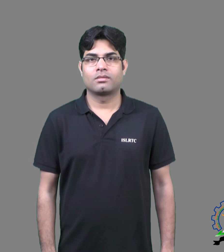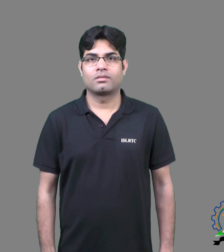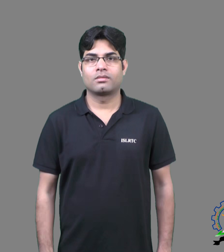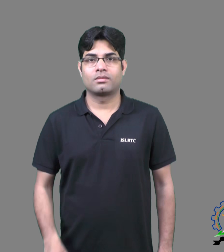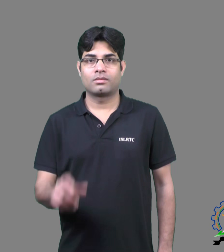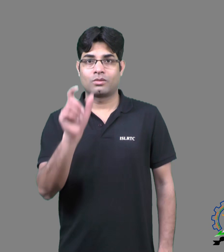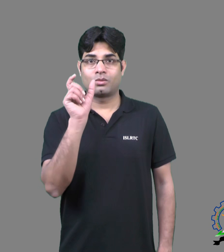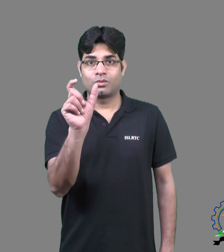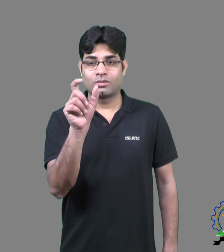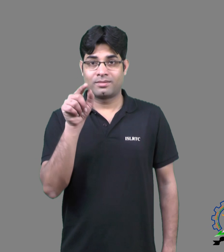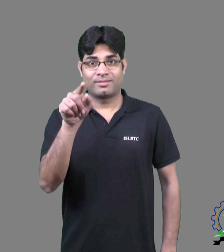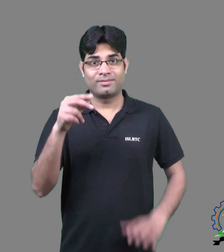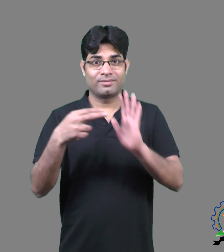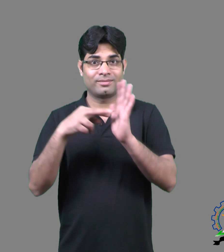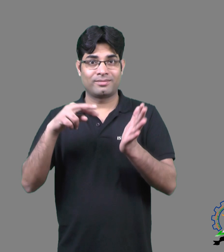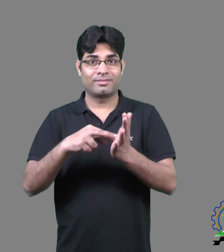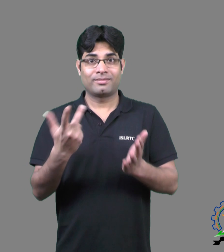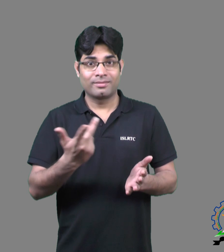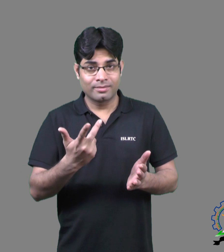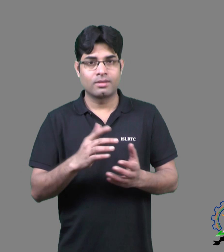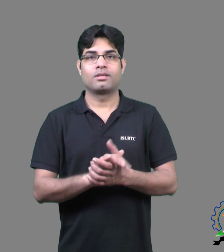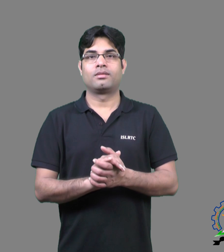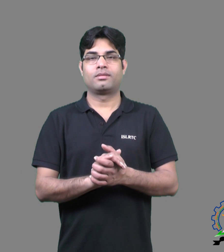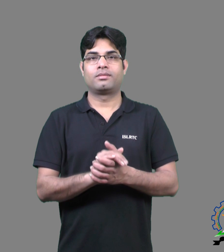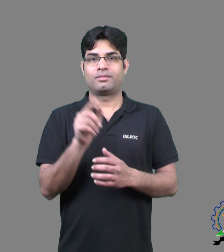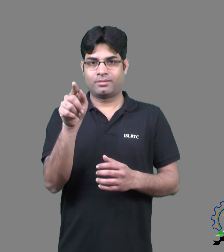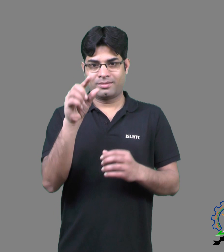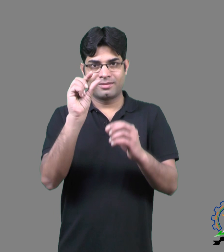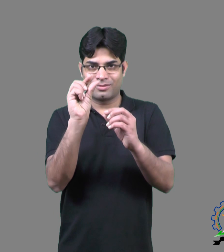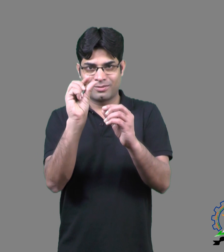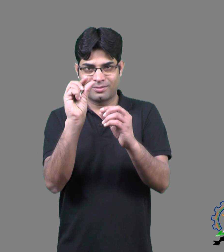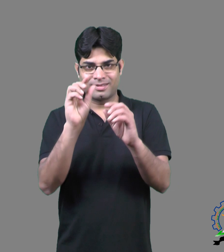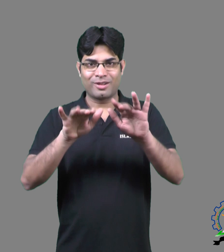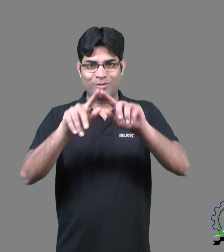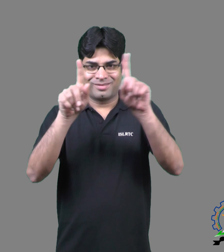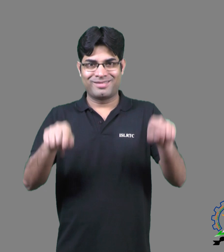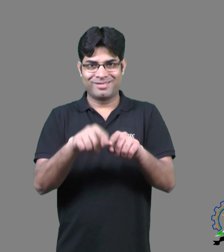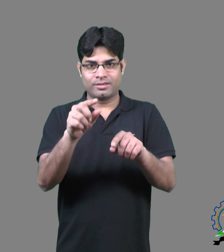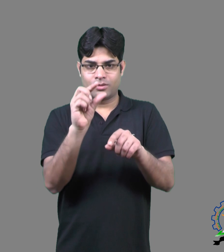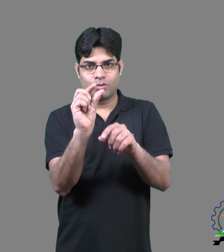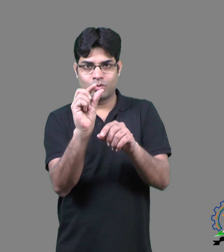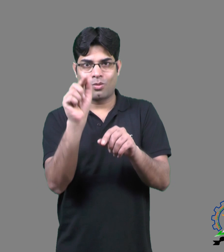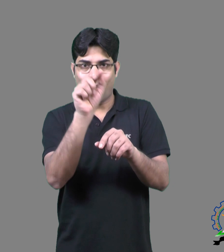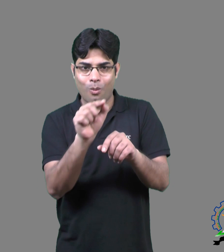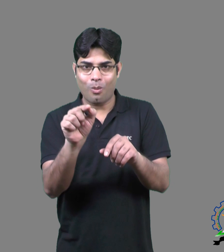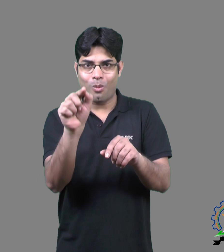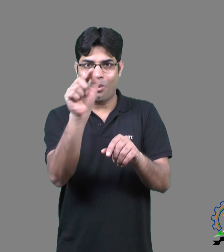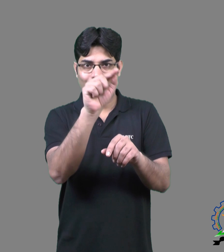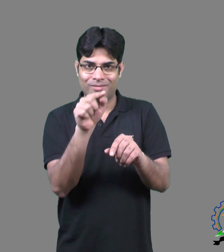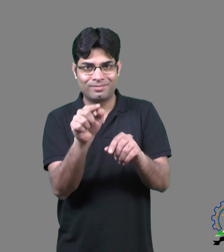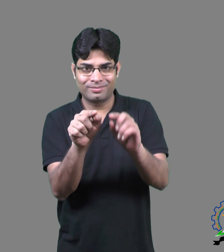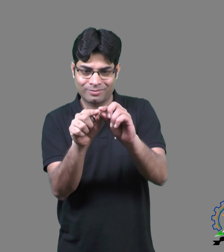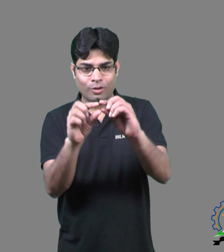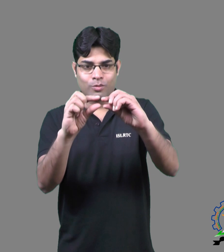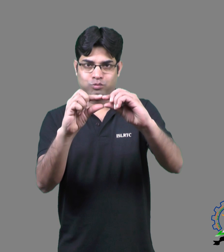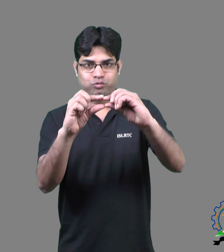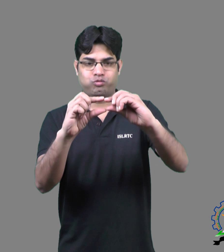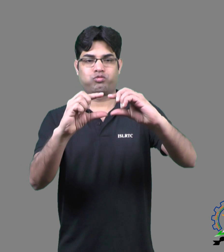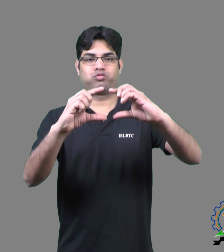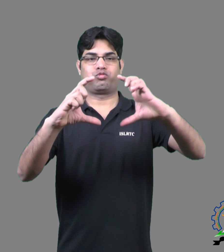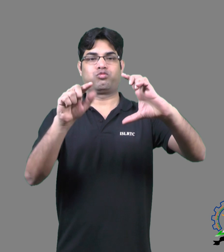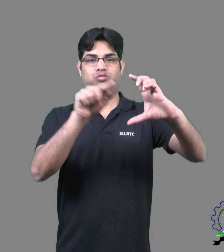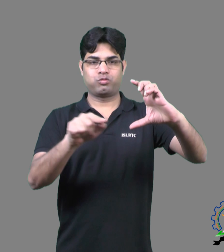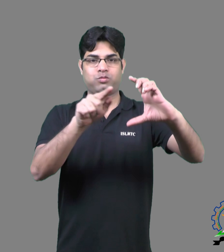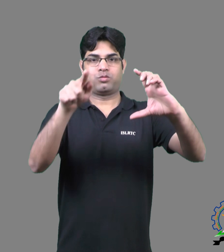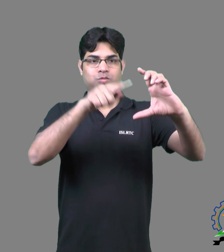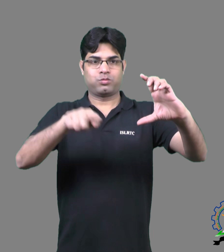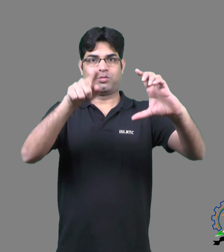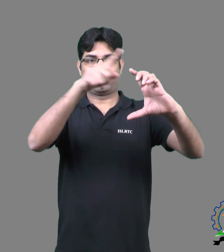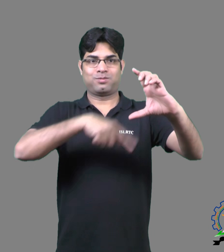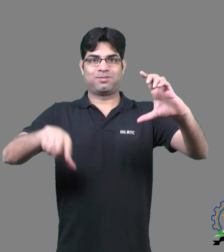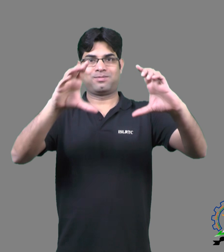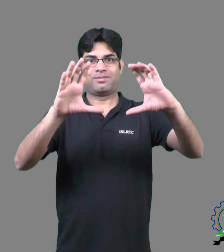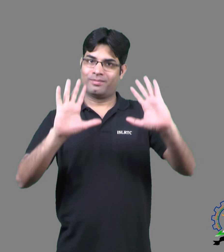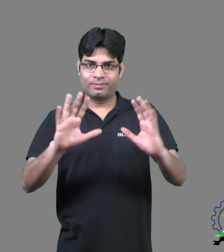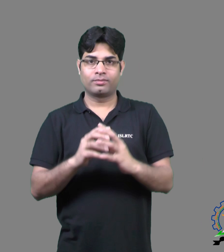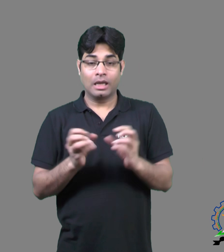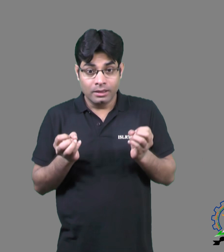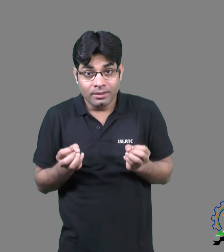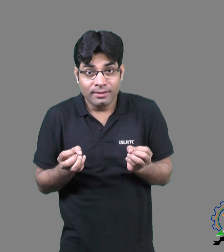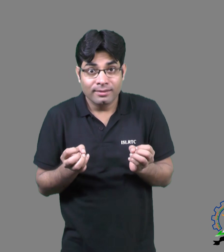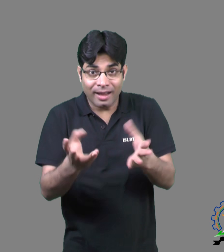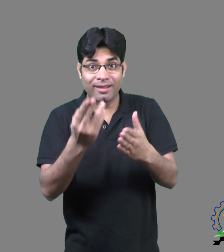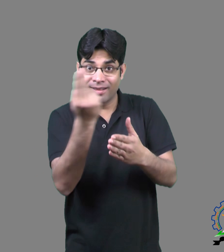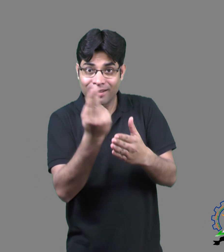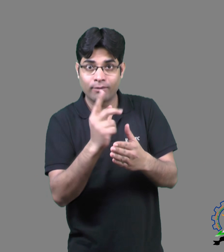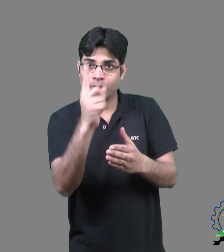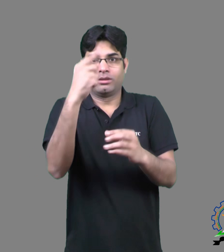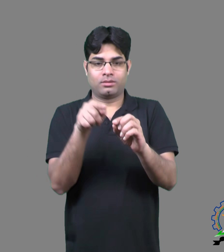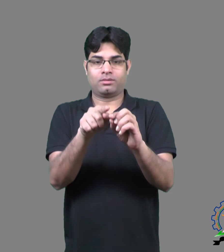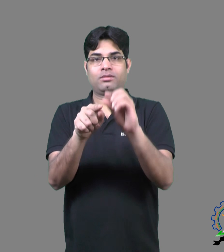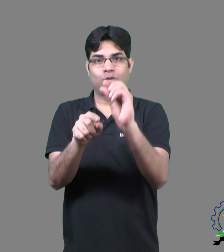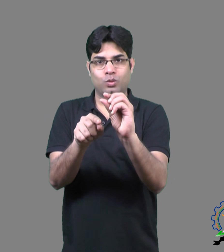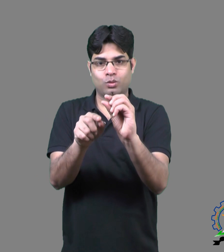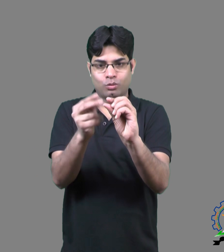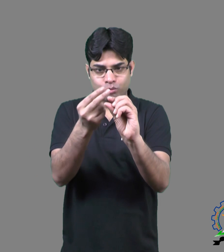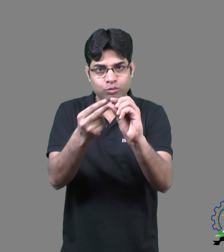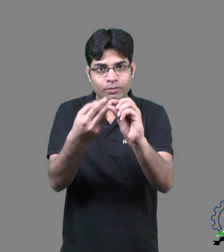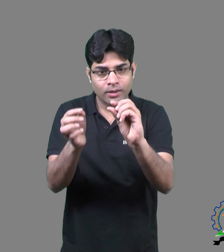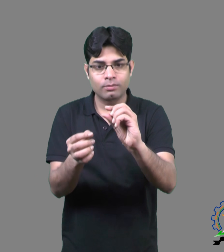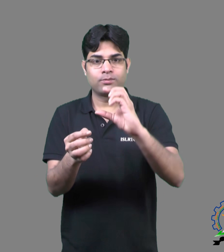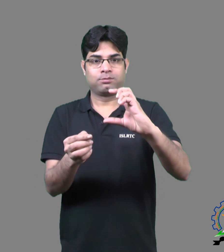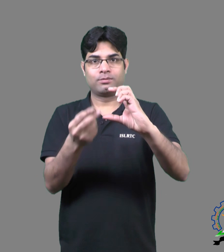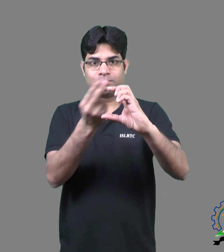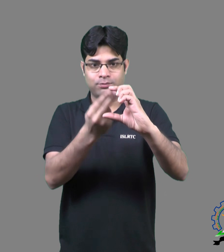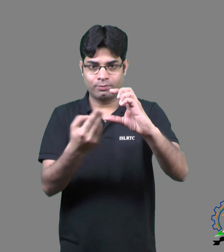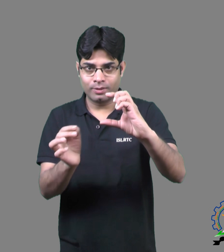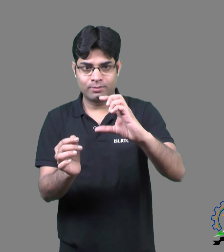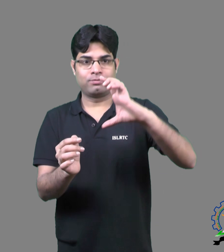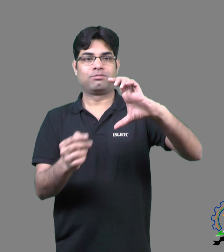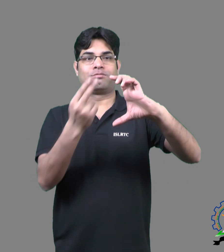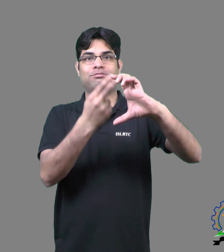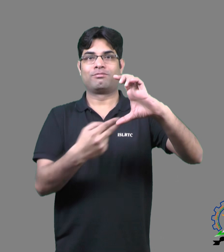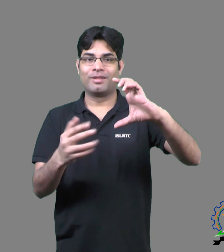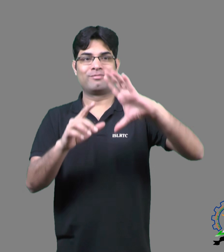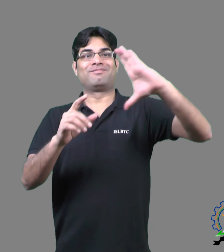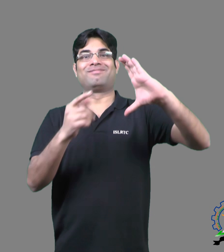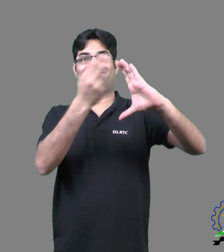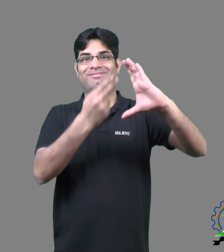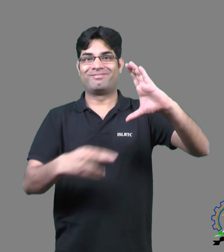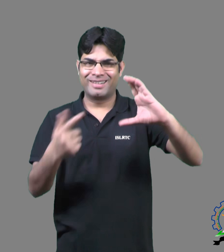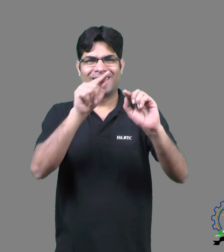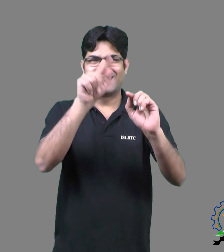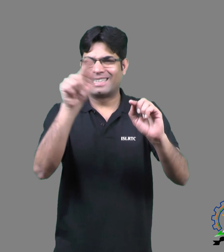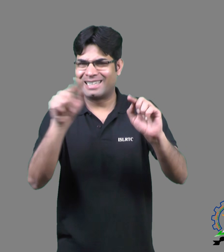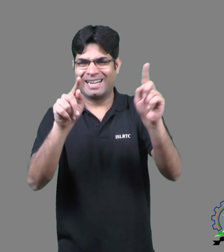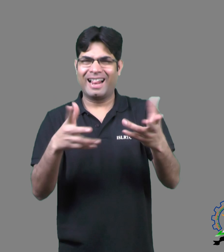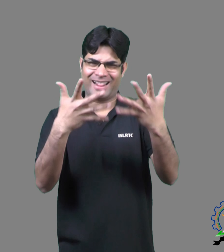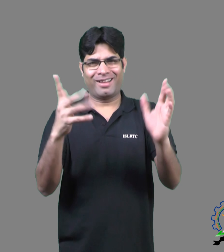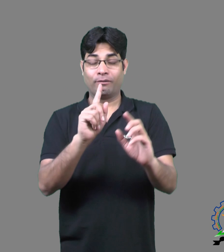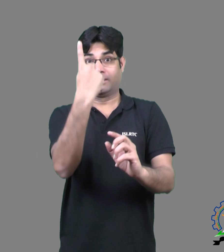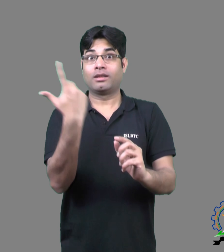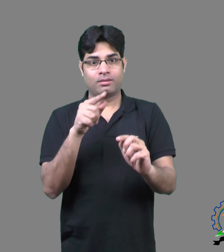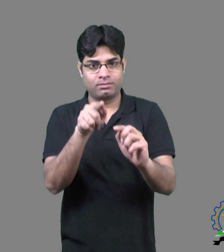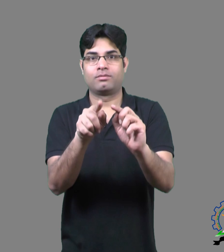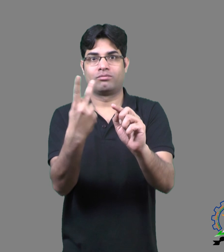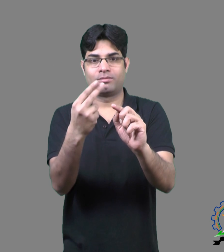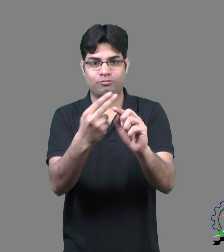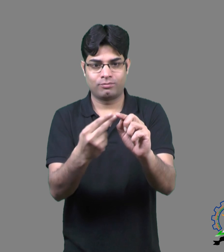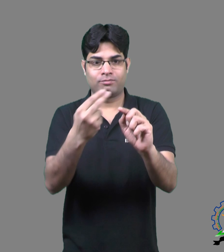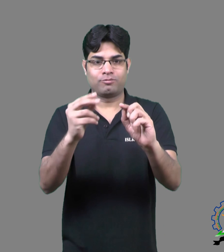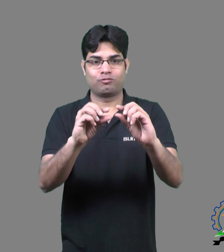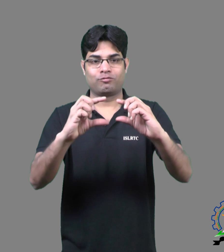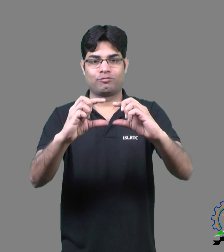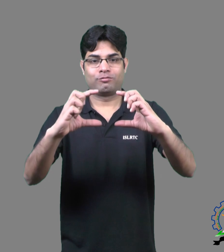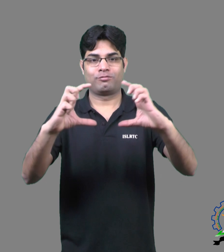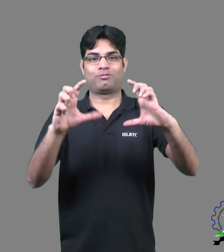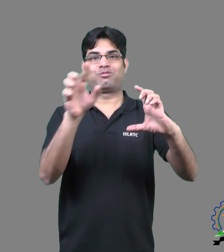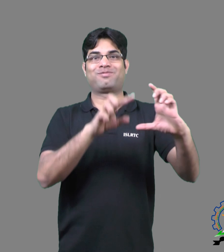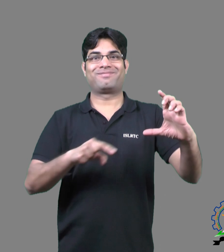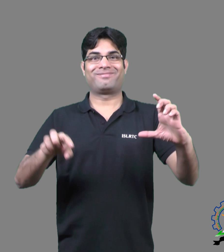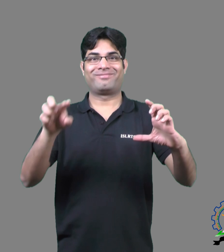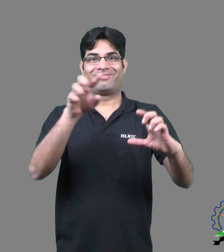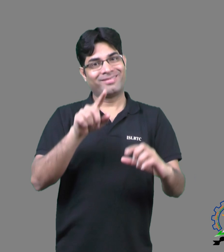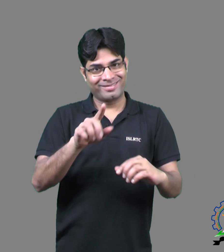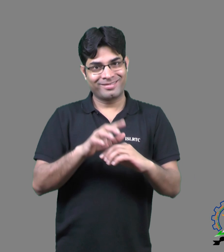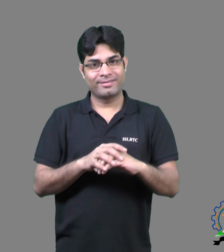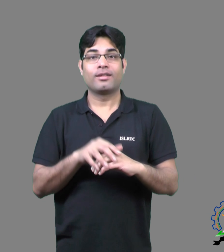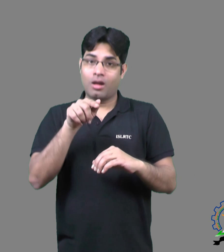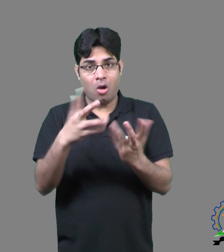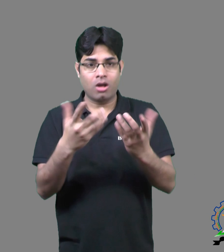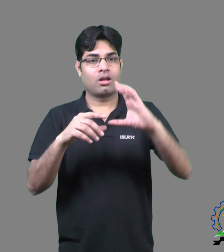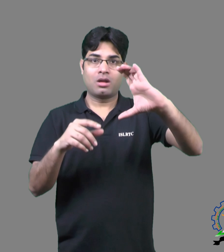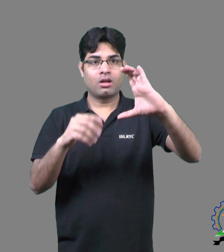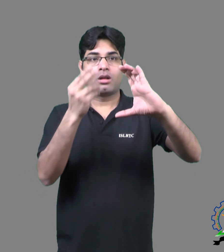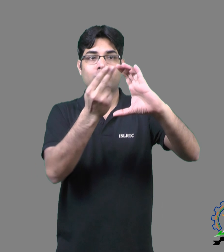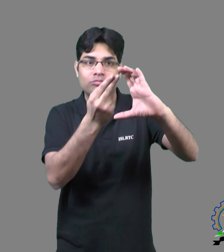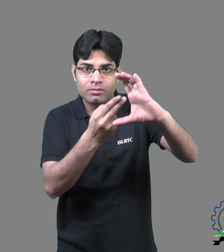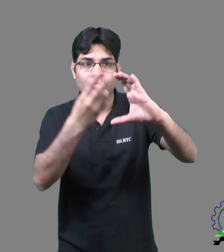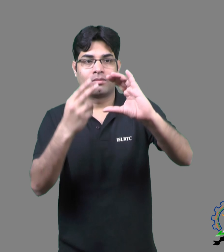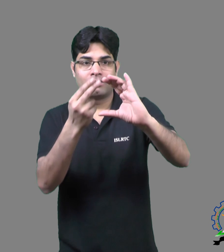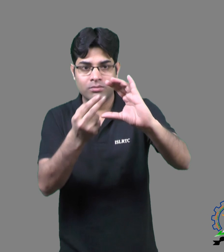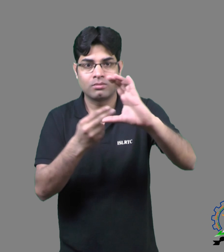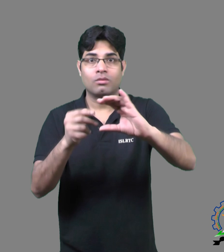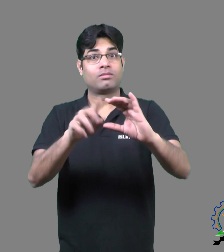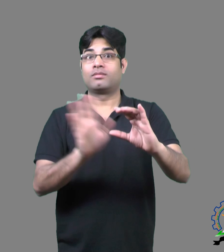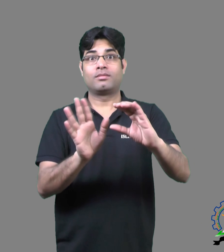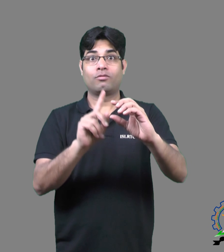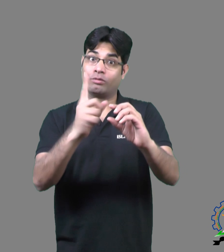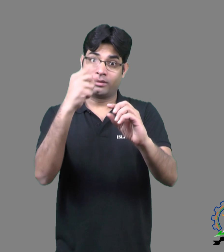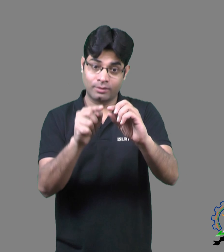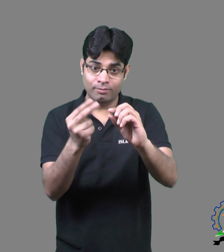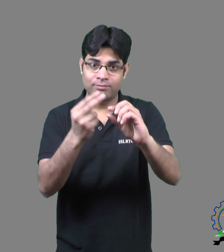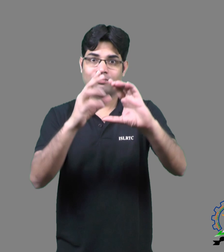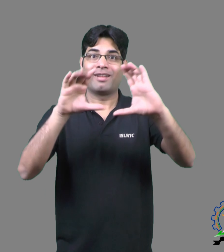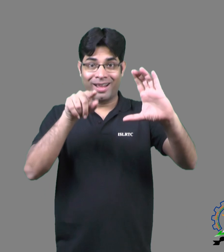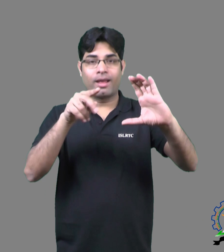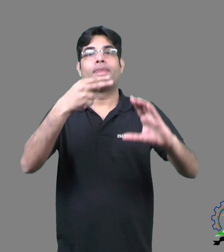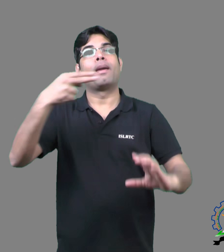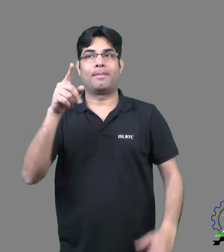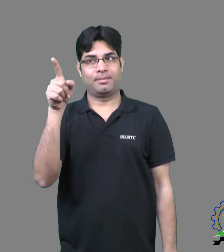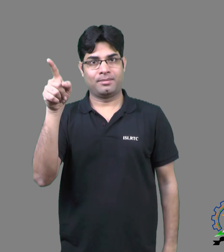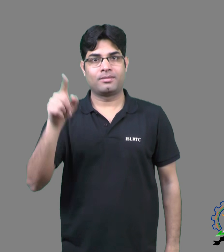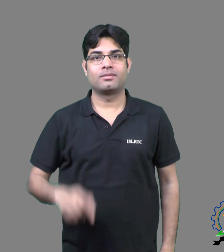Radial Designs